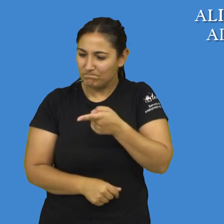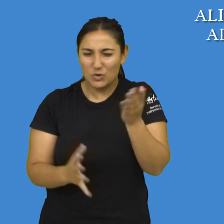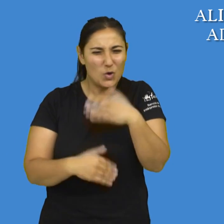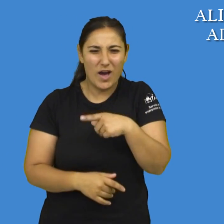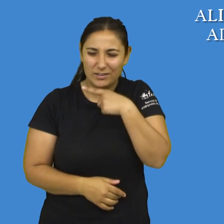haber no